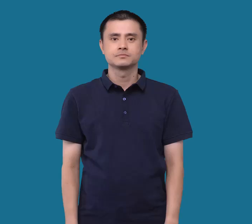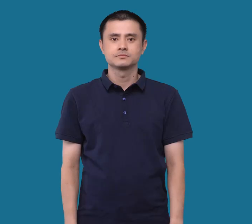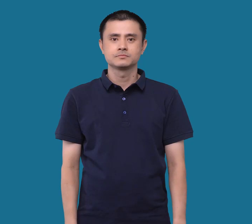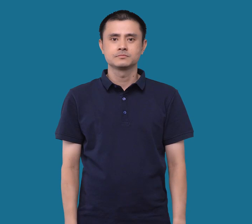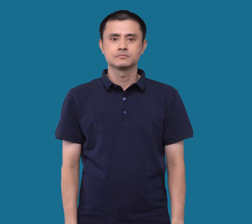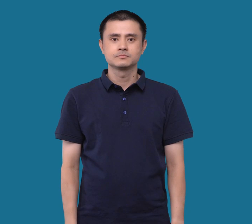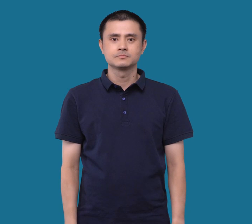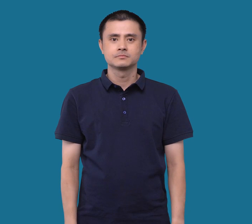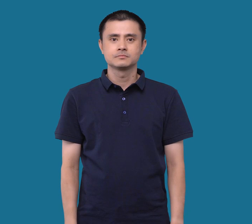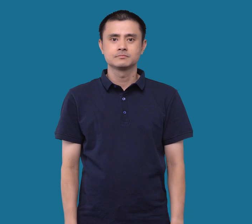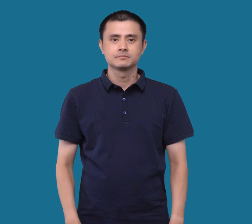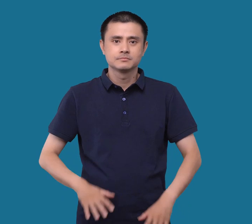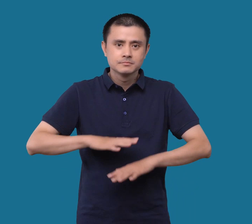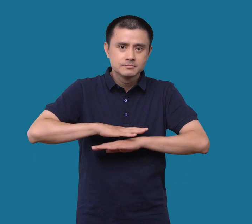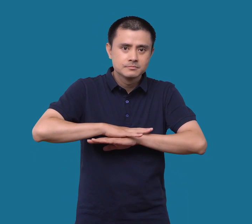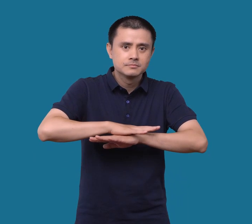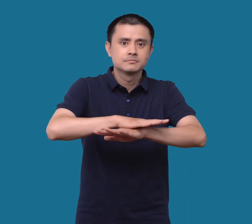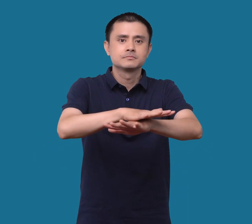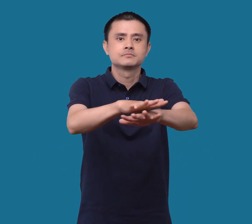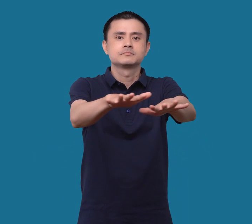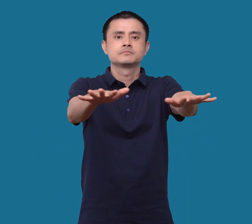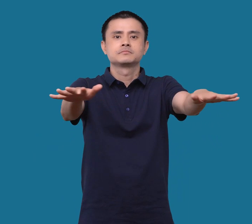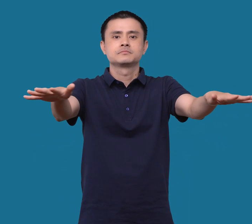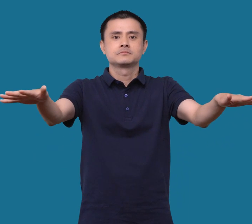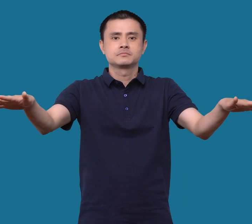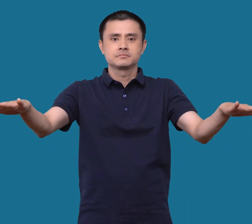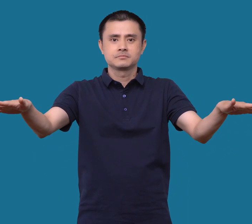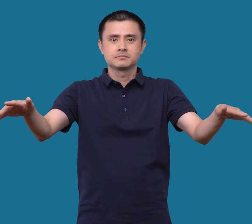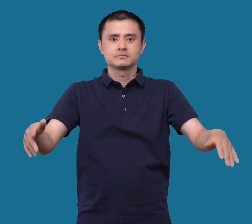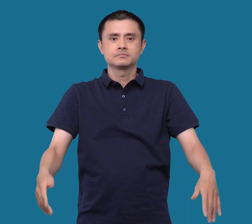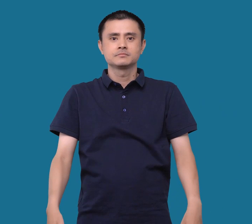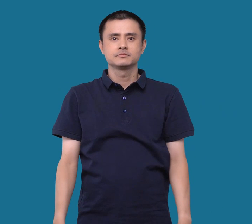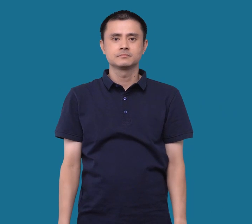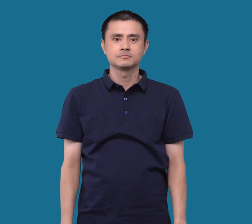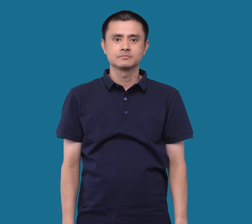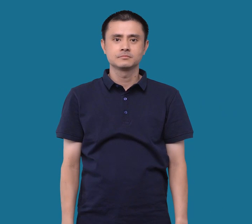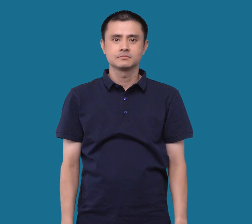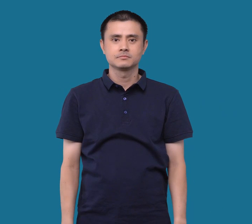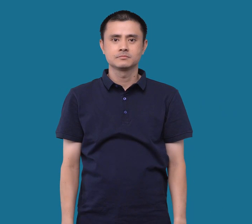cảnh vật